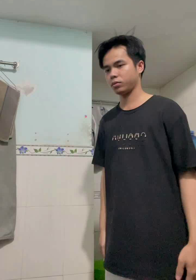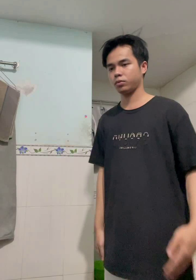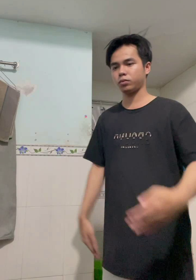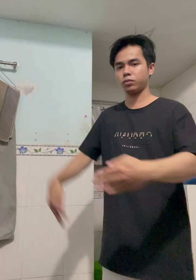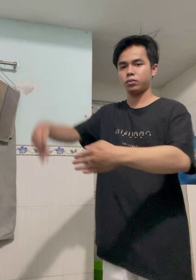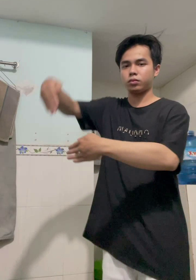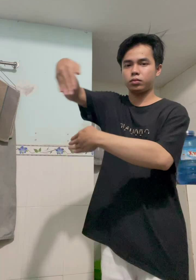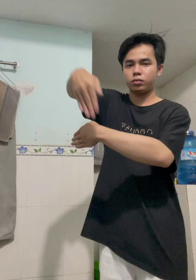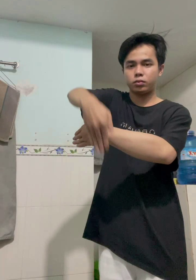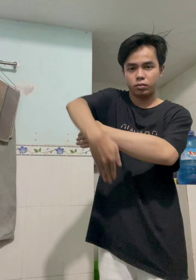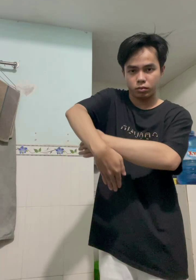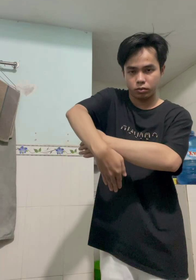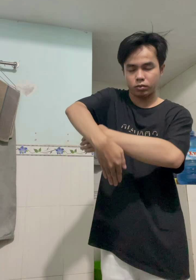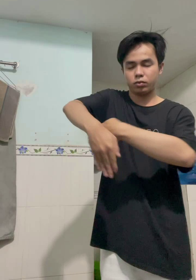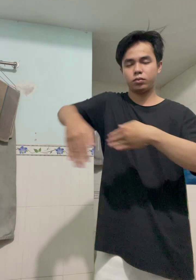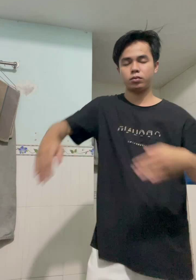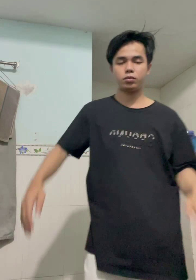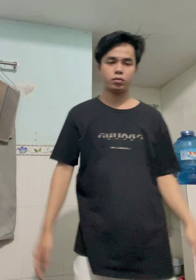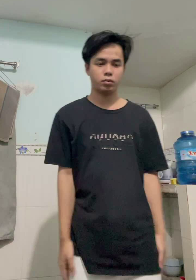buoi chieu